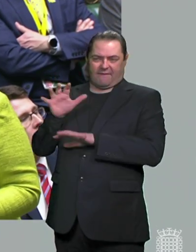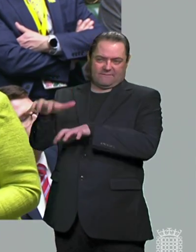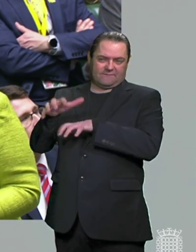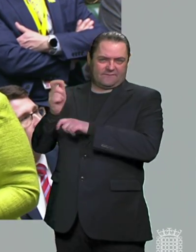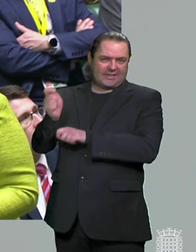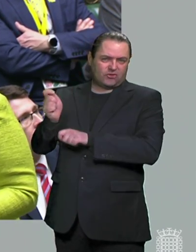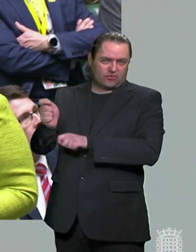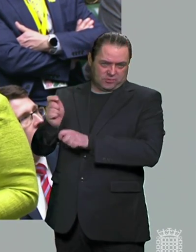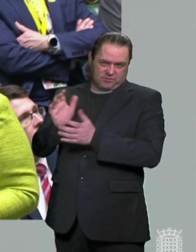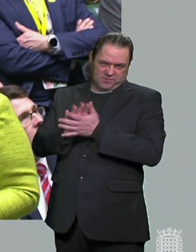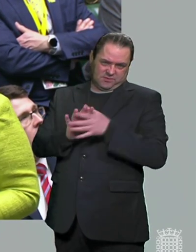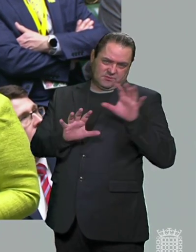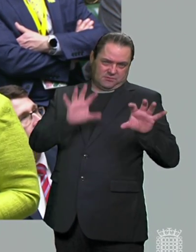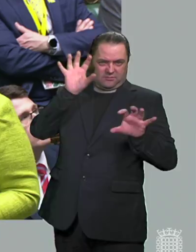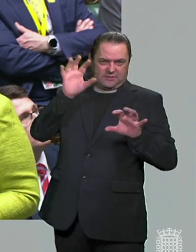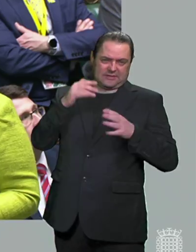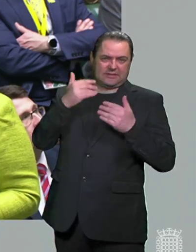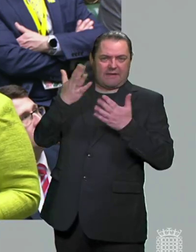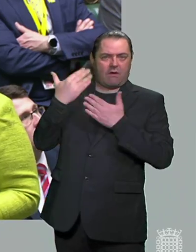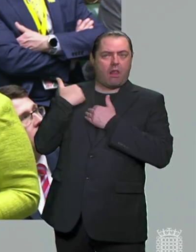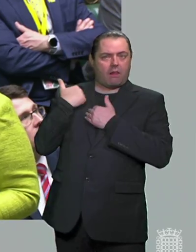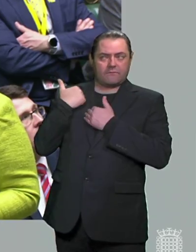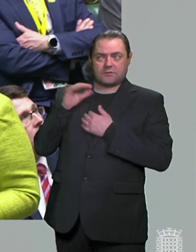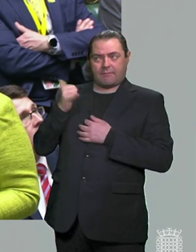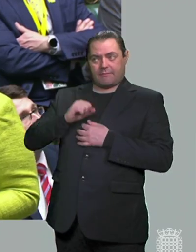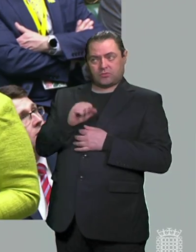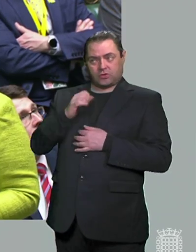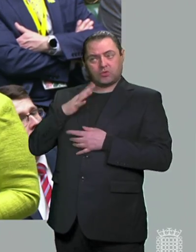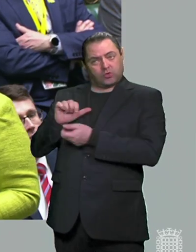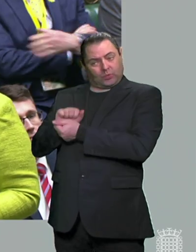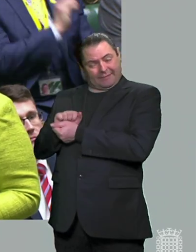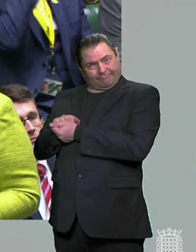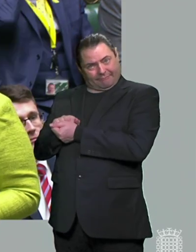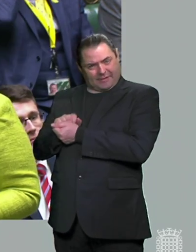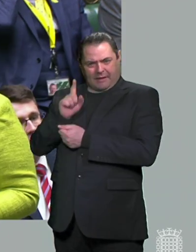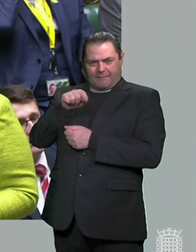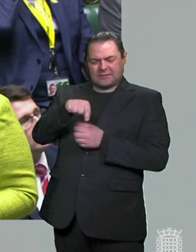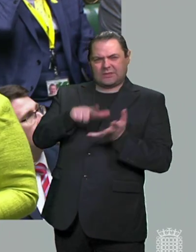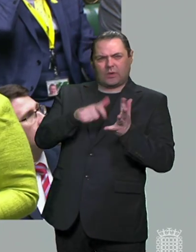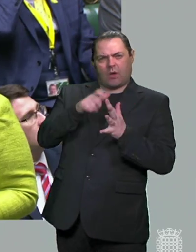What happens if the Scottish Government want to maintain some of the EU standards that the Secretary of State’s party wants to ditch?